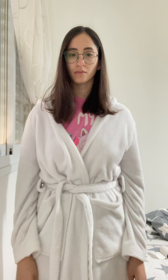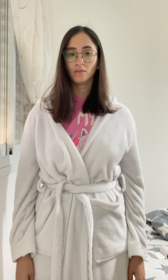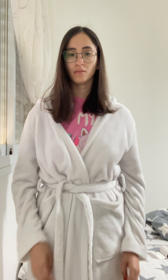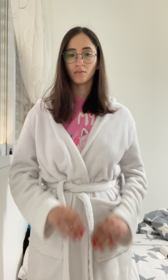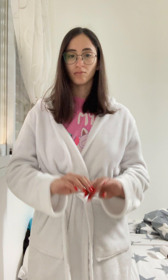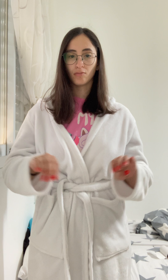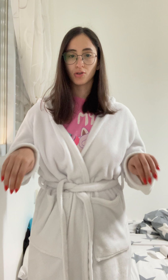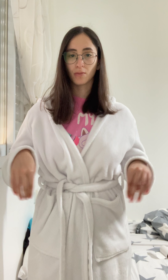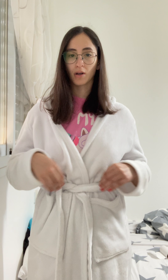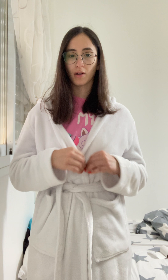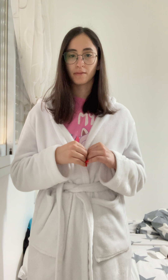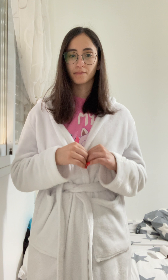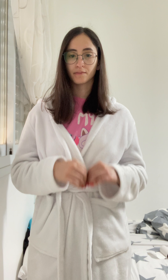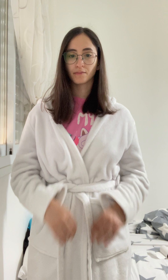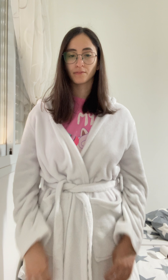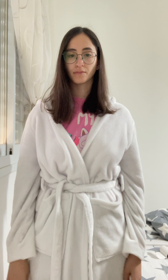משפחה